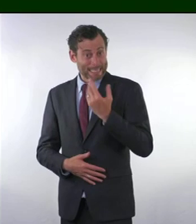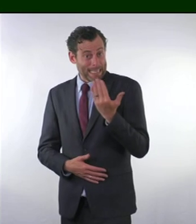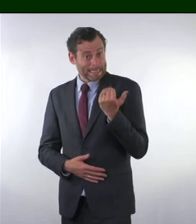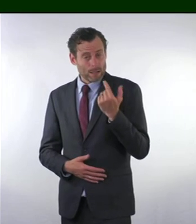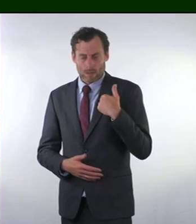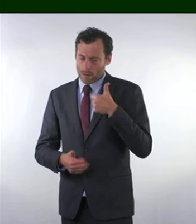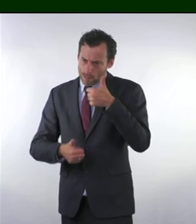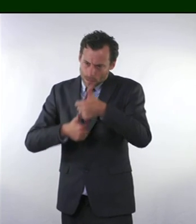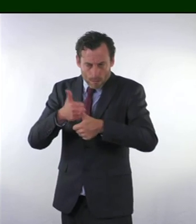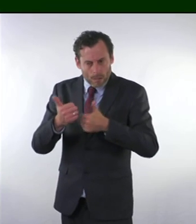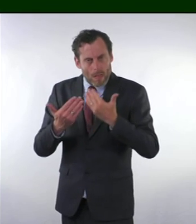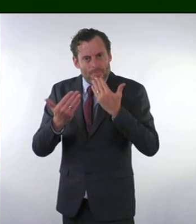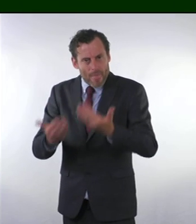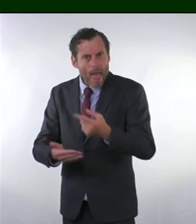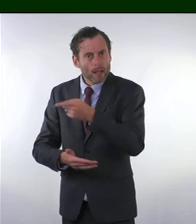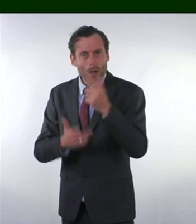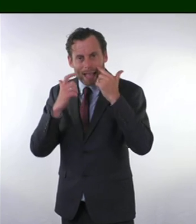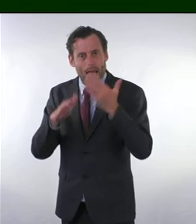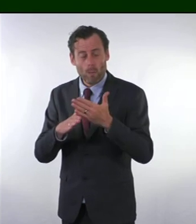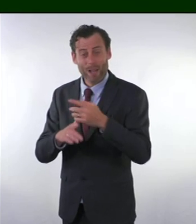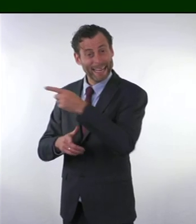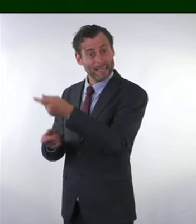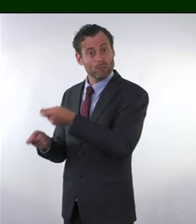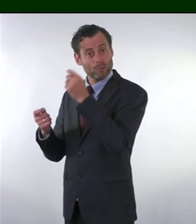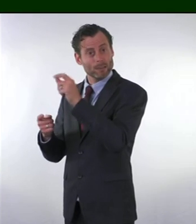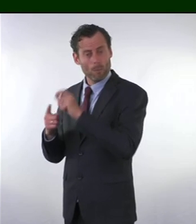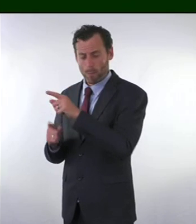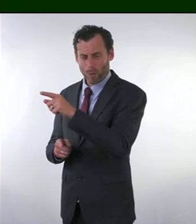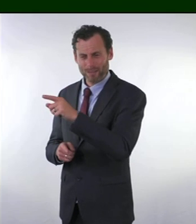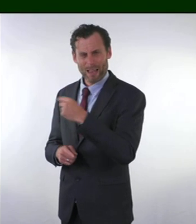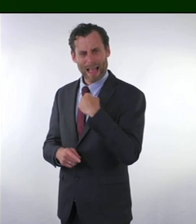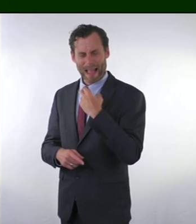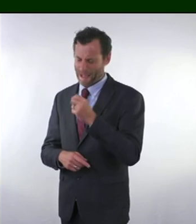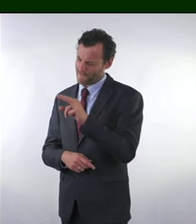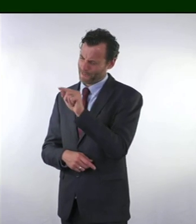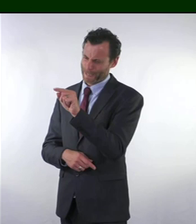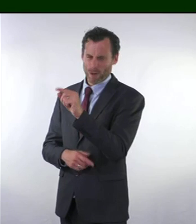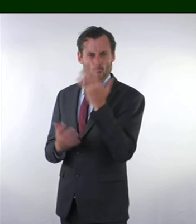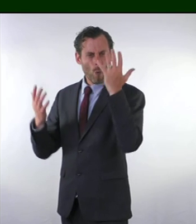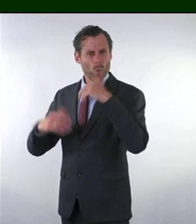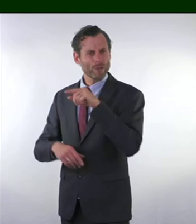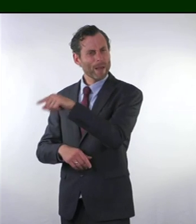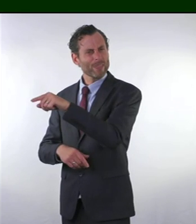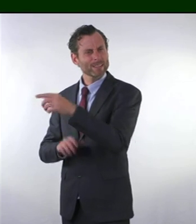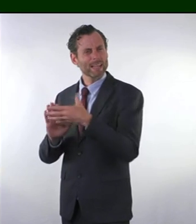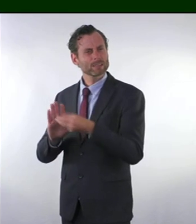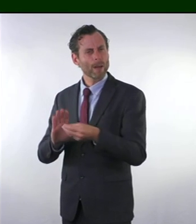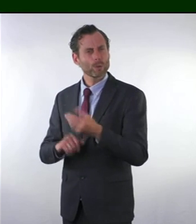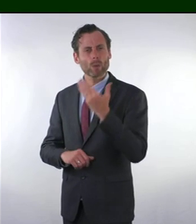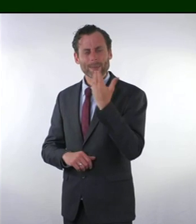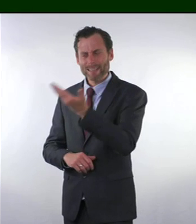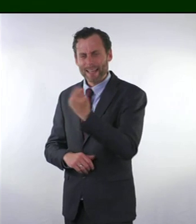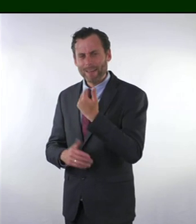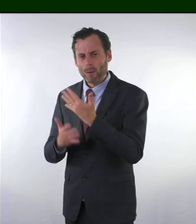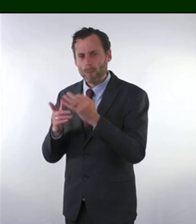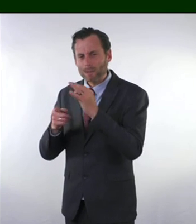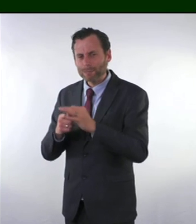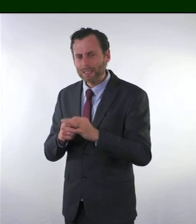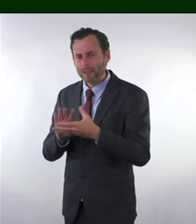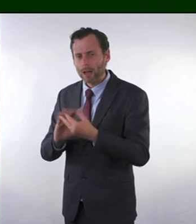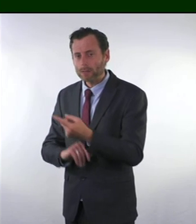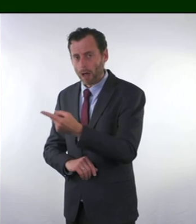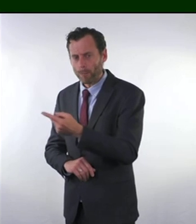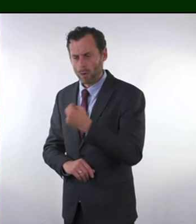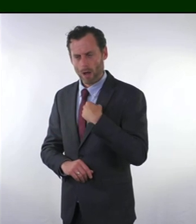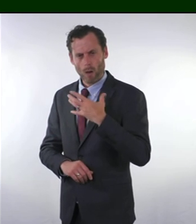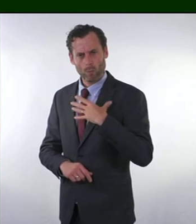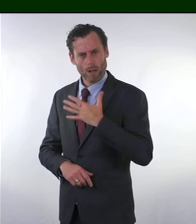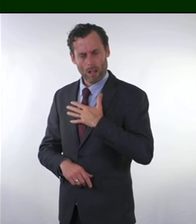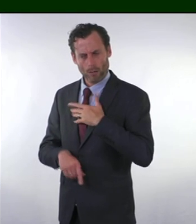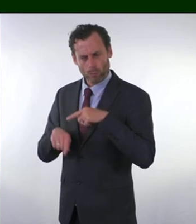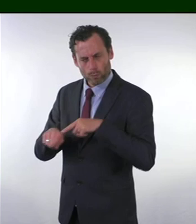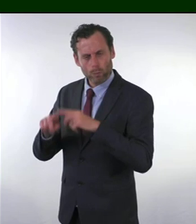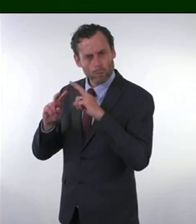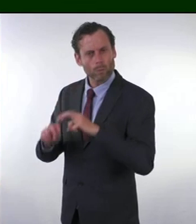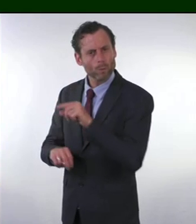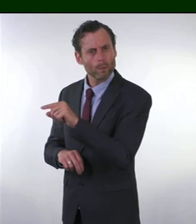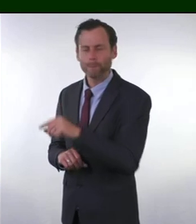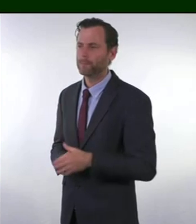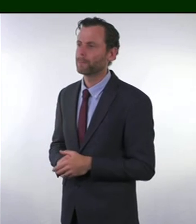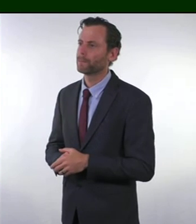The particular case he raises is important and troubling, so if he would be kind enough to write to me with details, setting out exactly what happened, I would be very happy to reply.